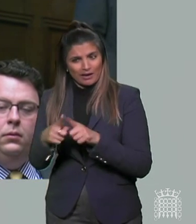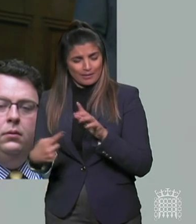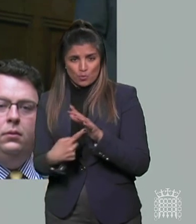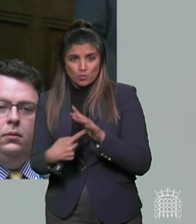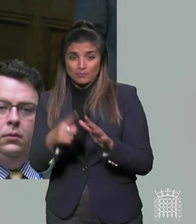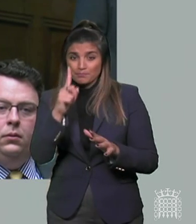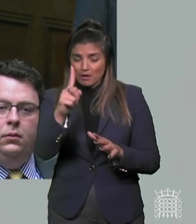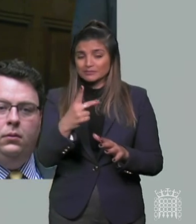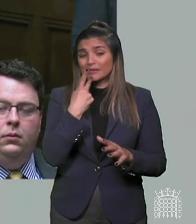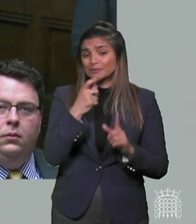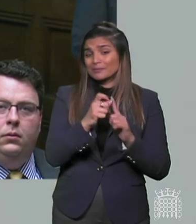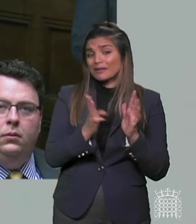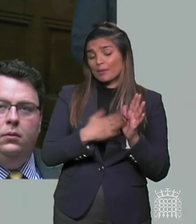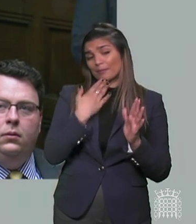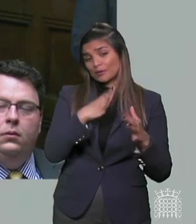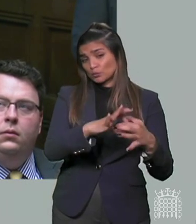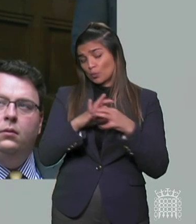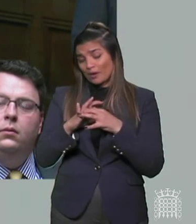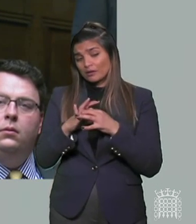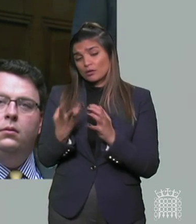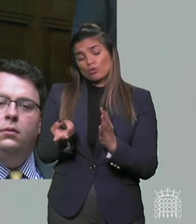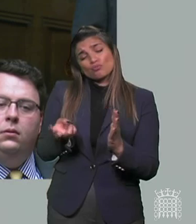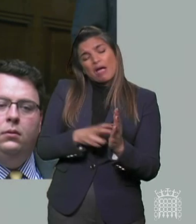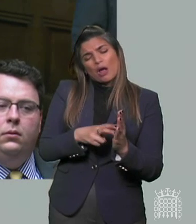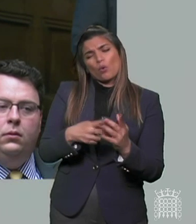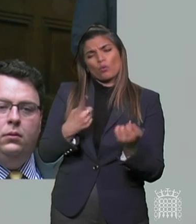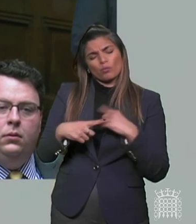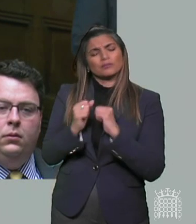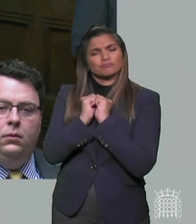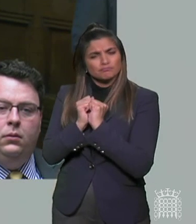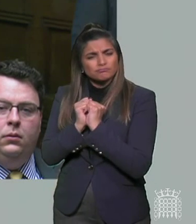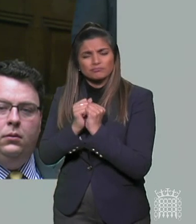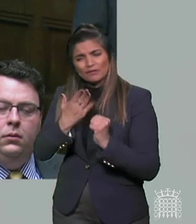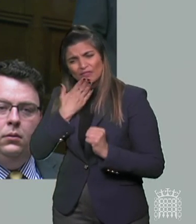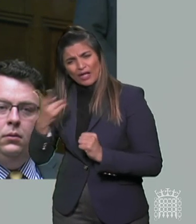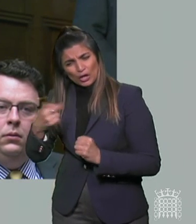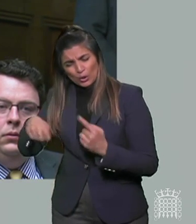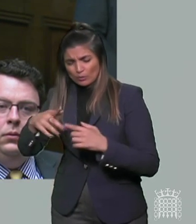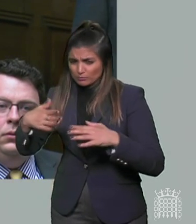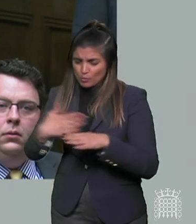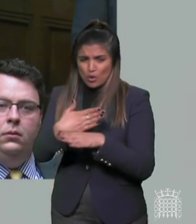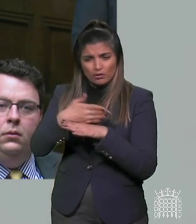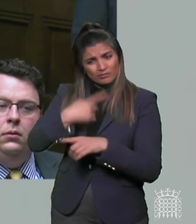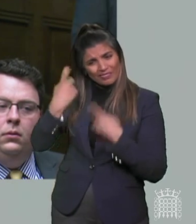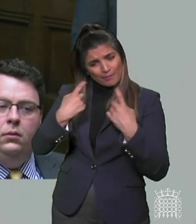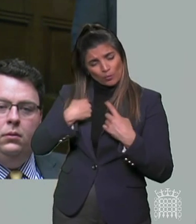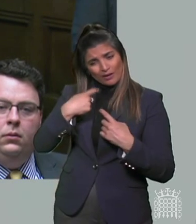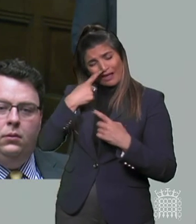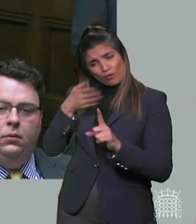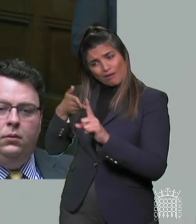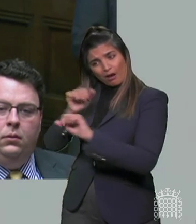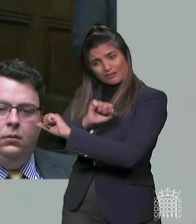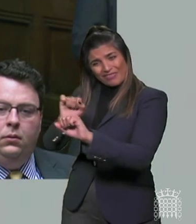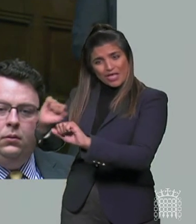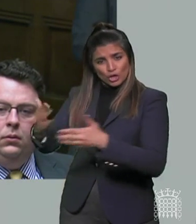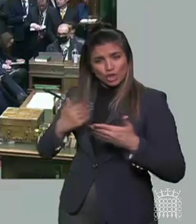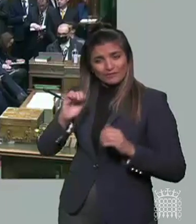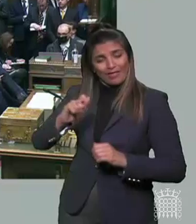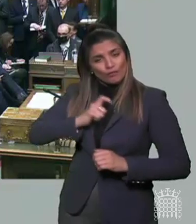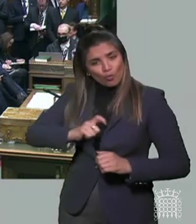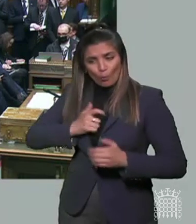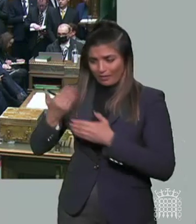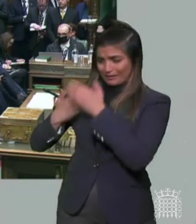Will the Deputy Prime Minister join me in putting on record the gratitude of the House, and will he consider what recognition we can give those people for their service and for their role in history?